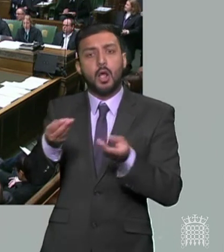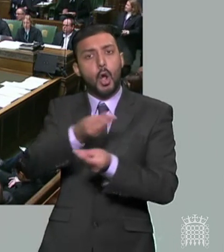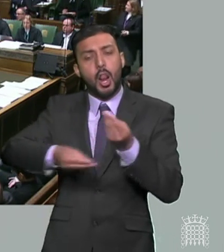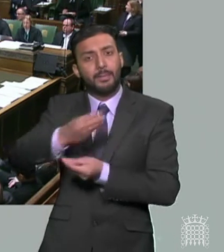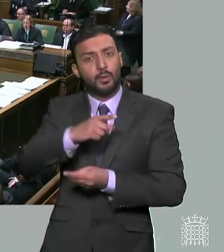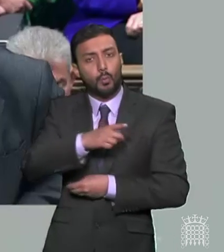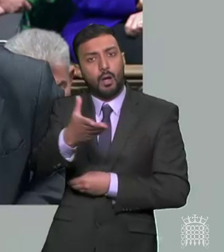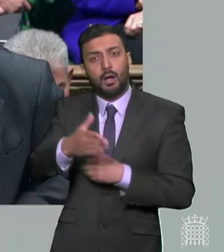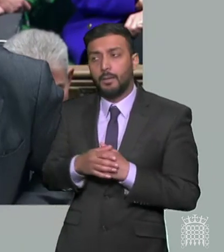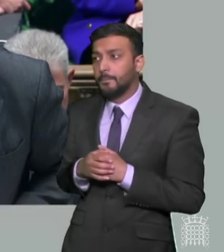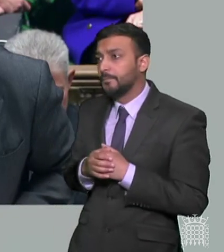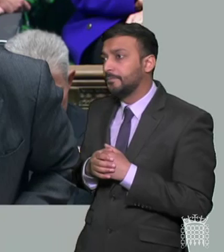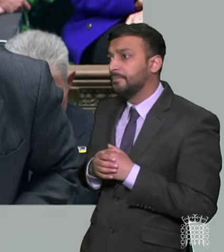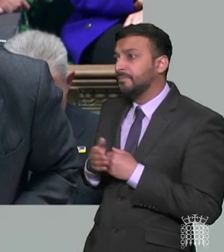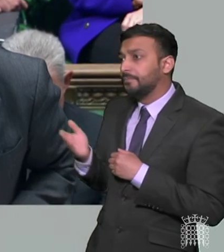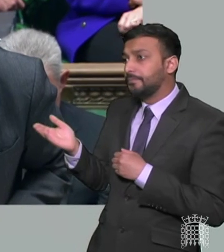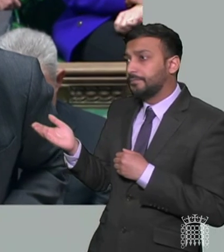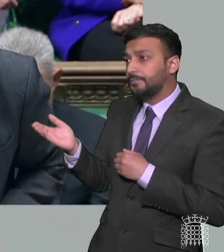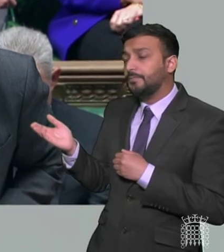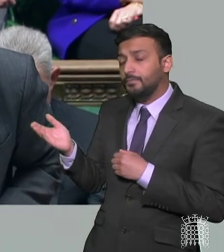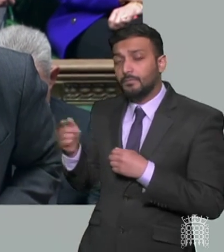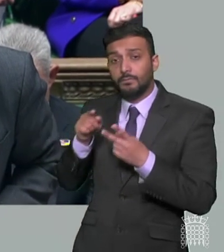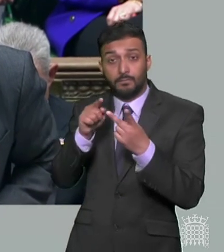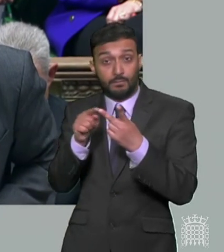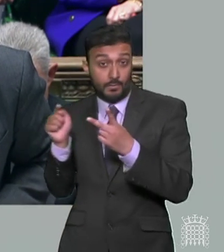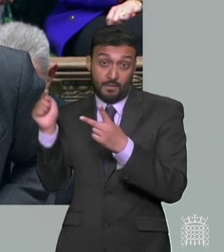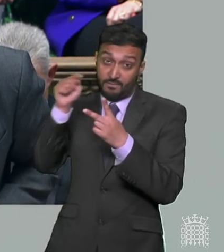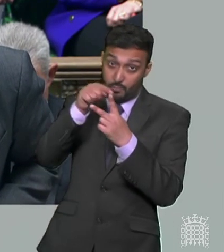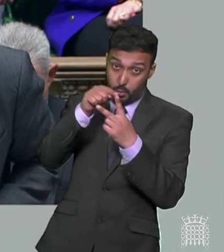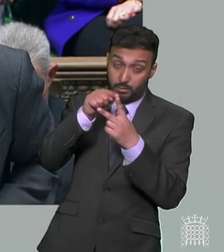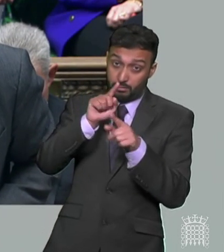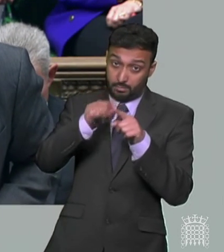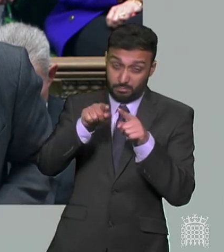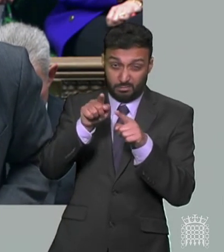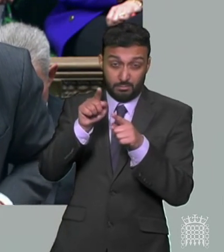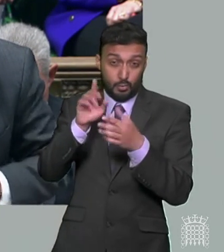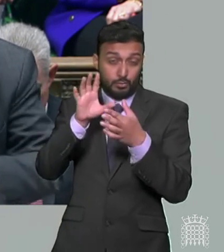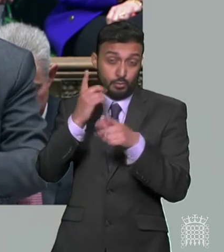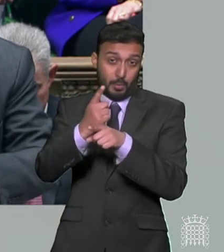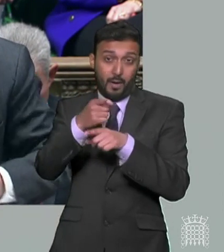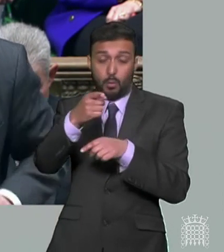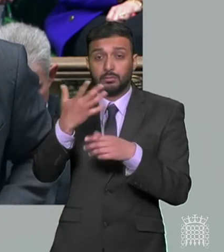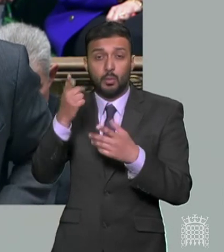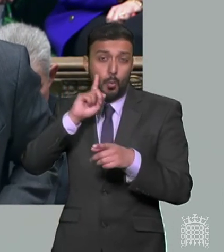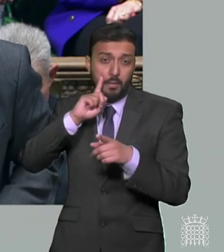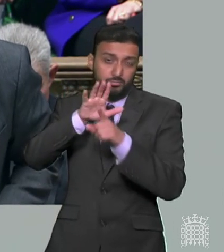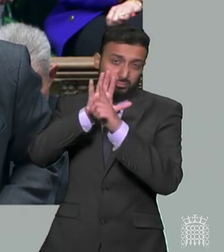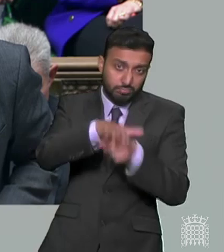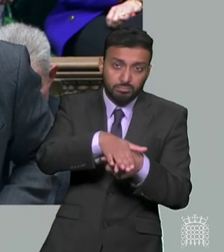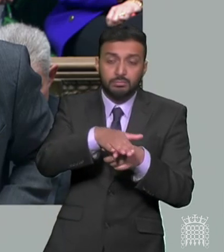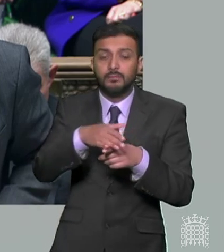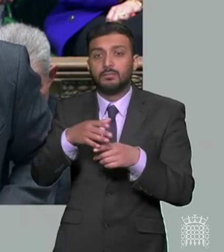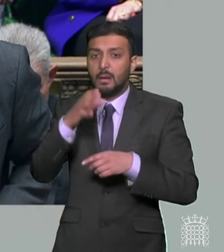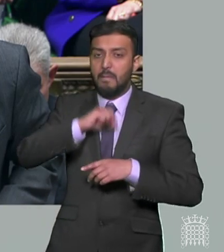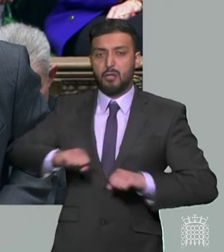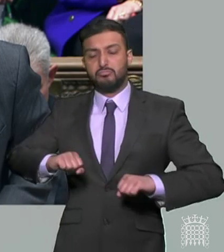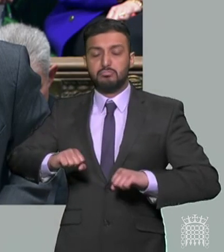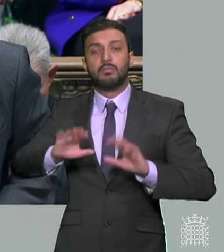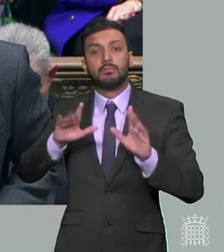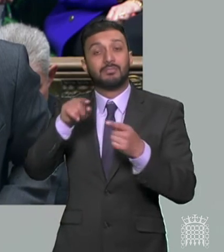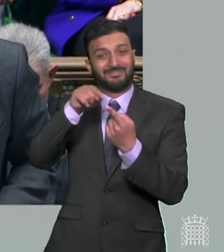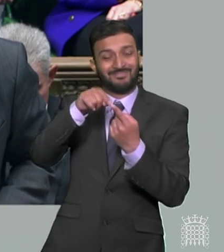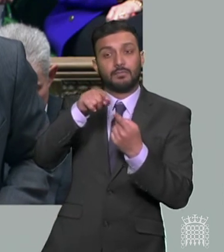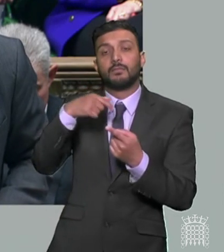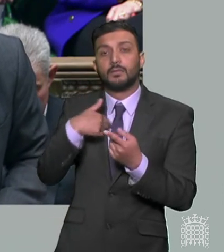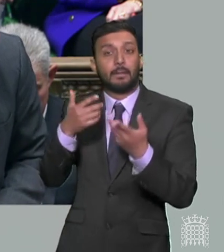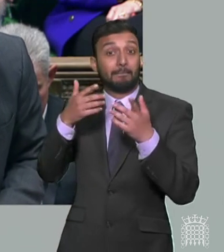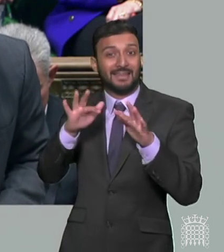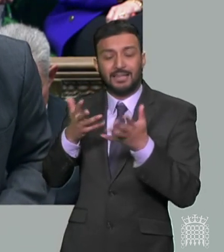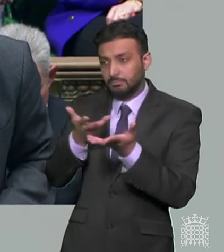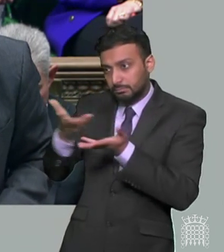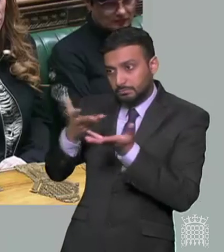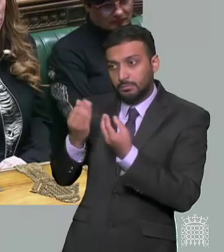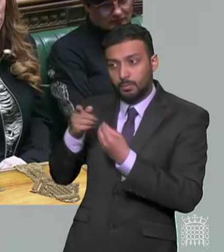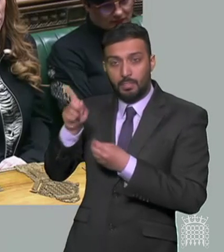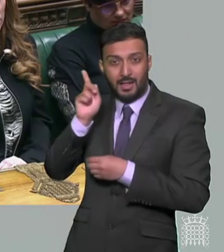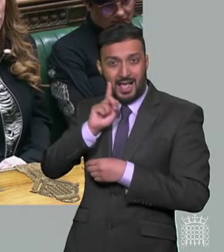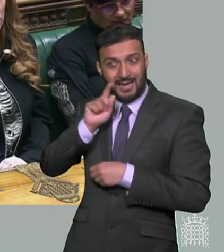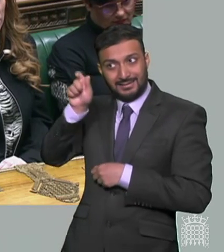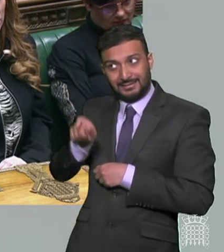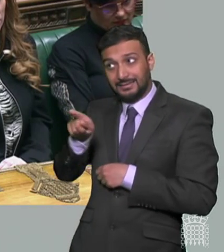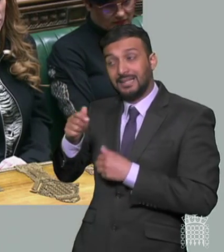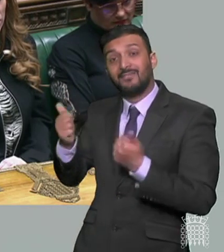First, in response to what the right honourable and learned Gentleman said about sexism and misogyny, let me say that I exchanged messages with the right honourable Member for Ashton-under-Lyne over the weekend, and I will repeat what I said to her.